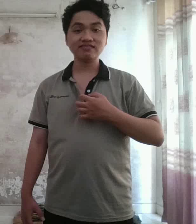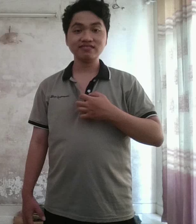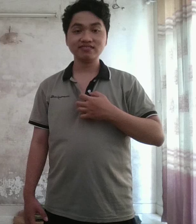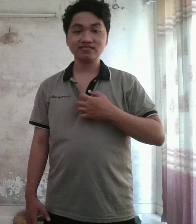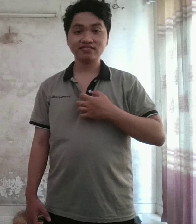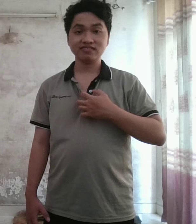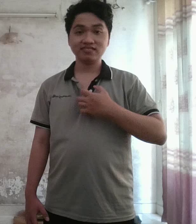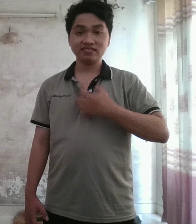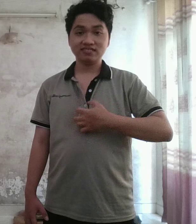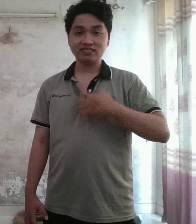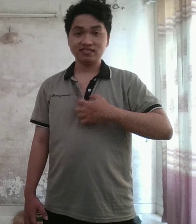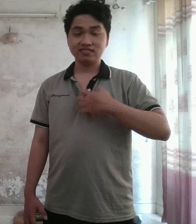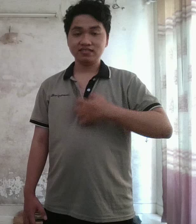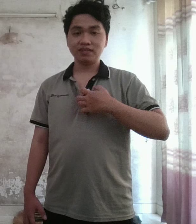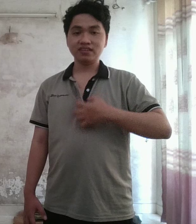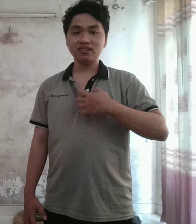ghen